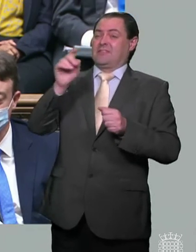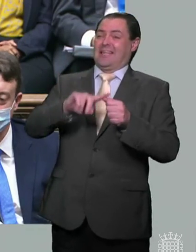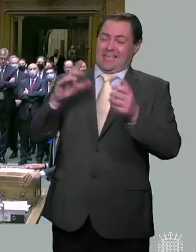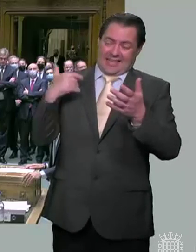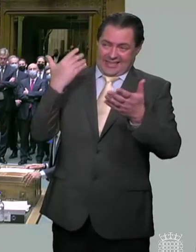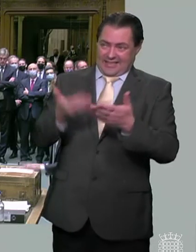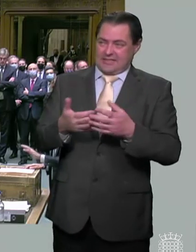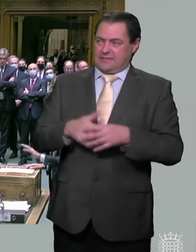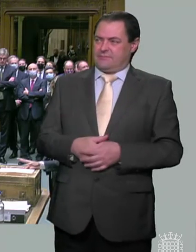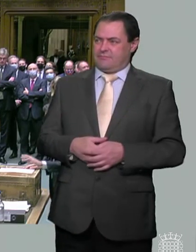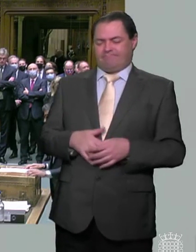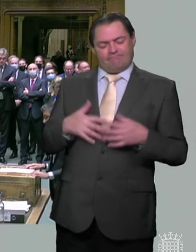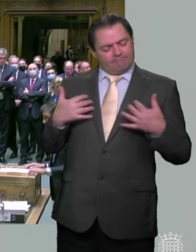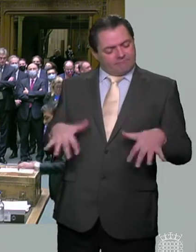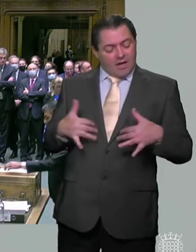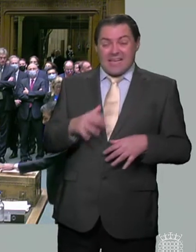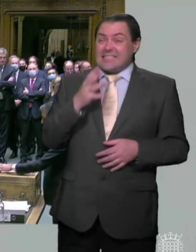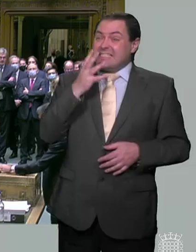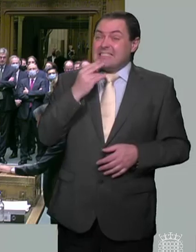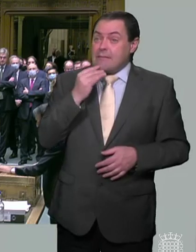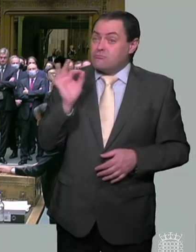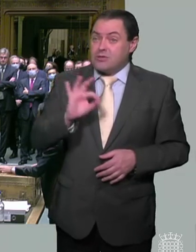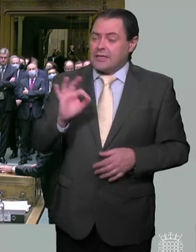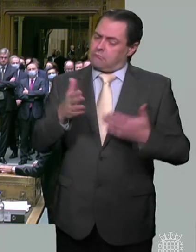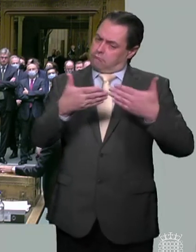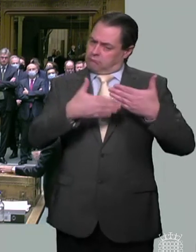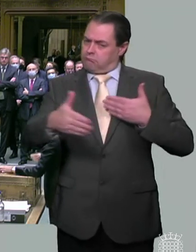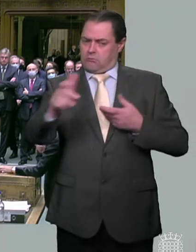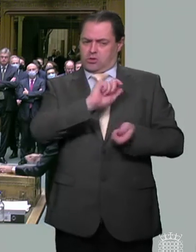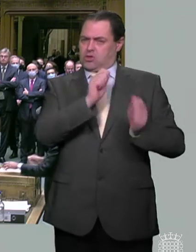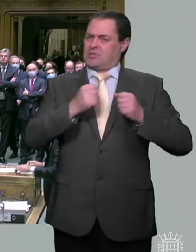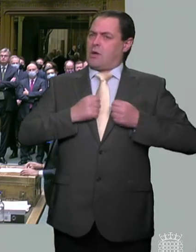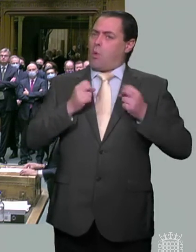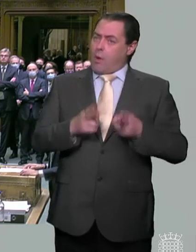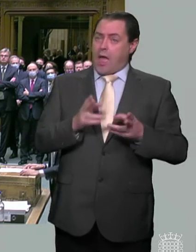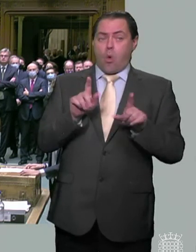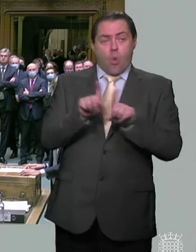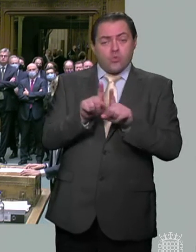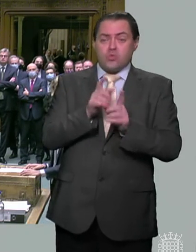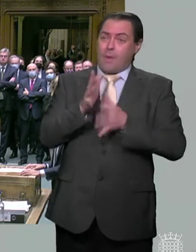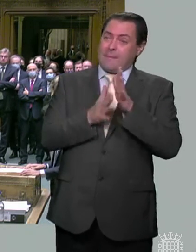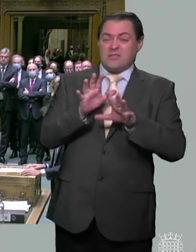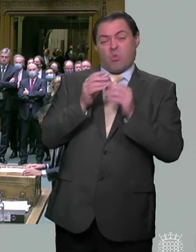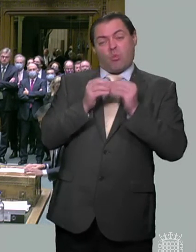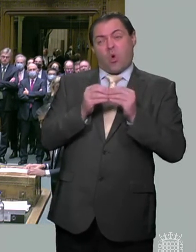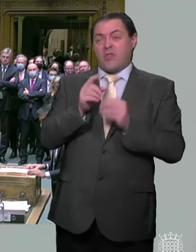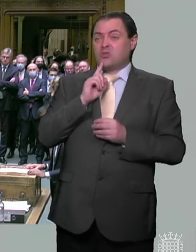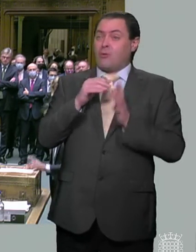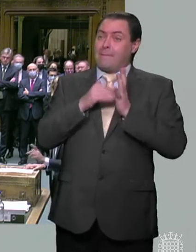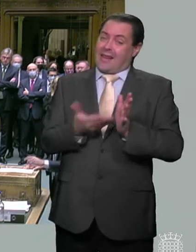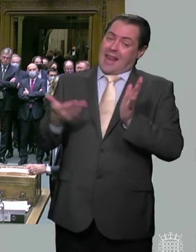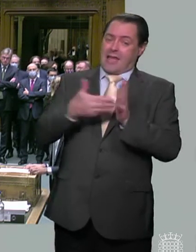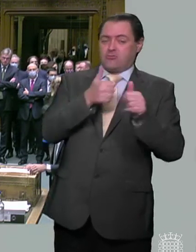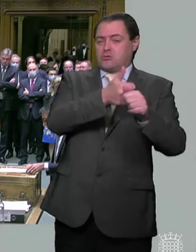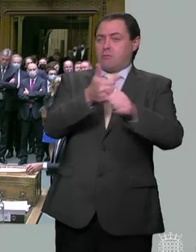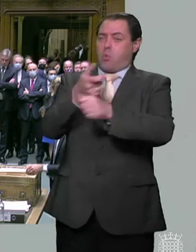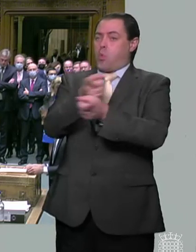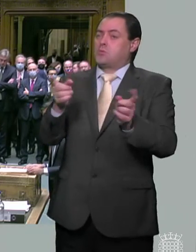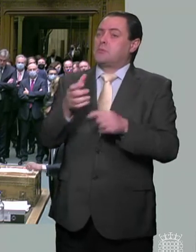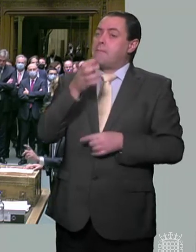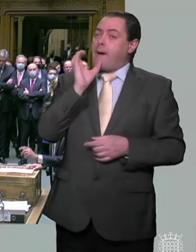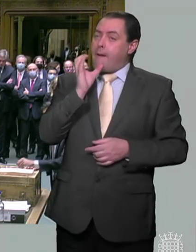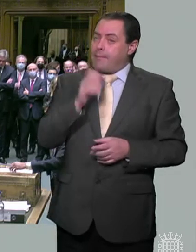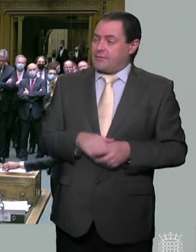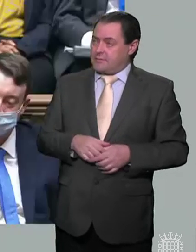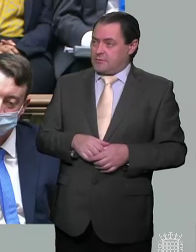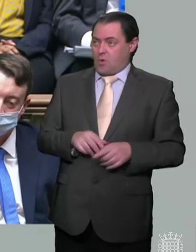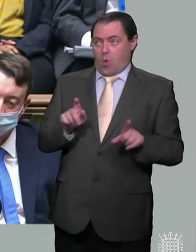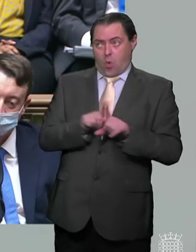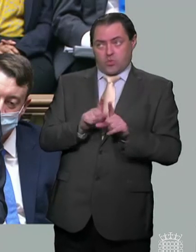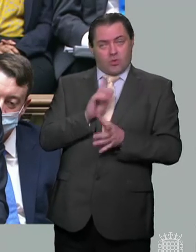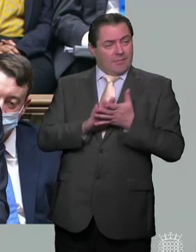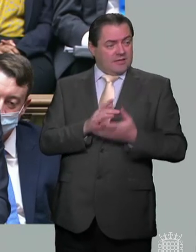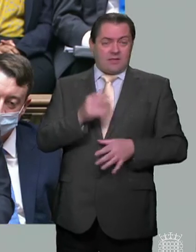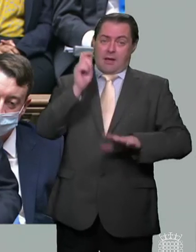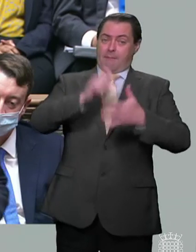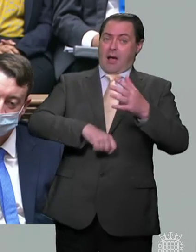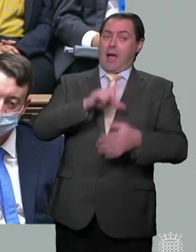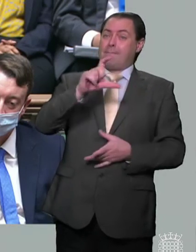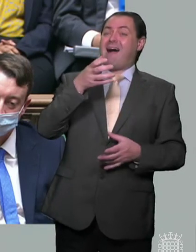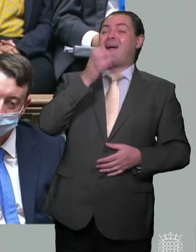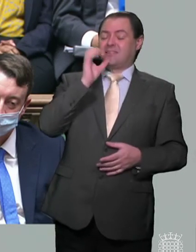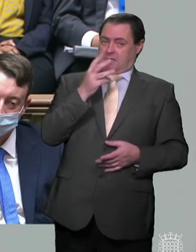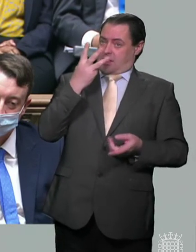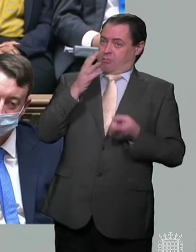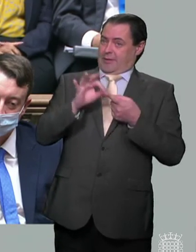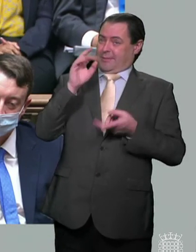This is not temporary. It is a long-term investment in British pubs of £100 million a year and a permanent cut in the cost of a pint of 3p.